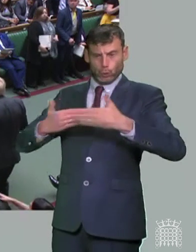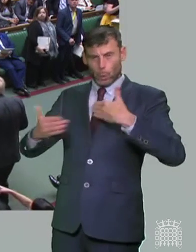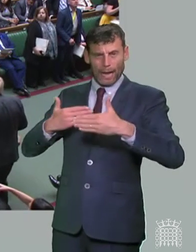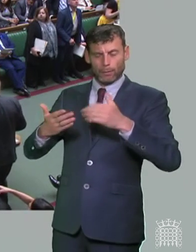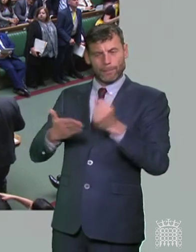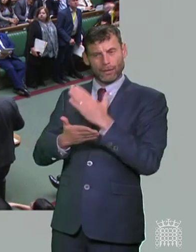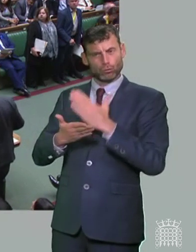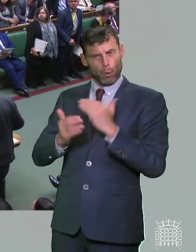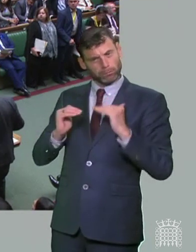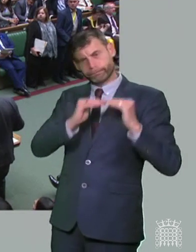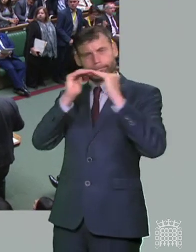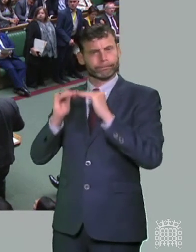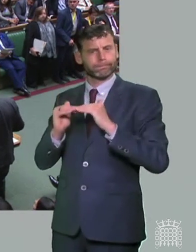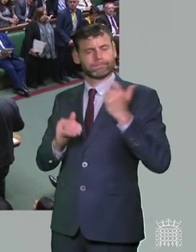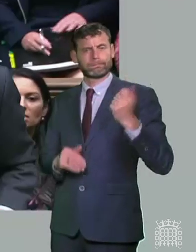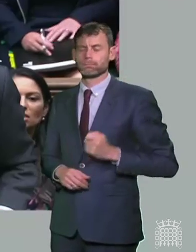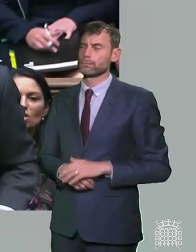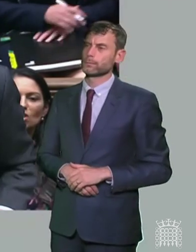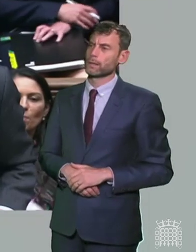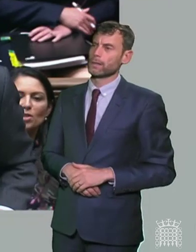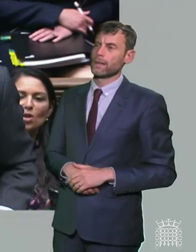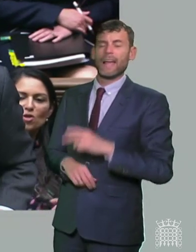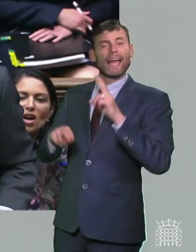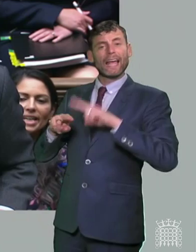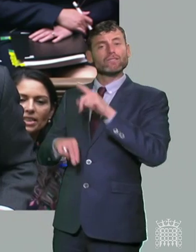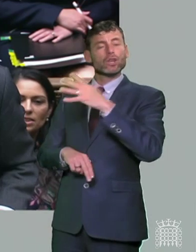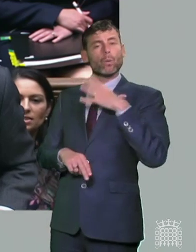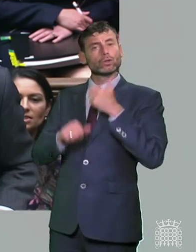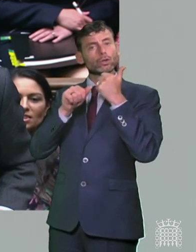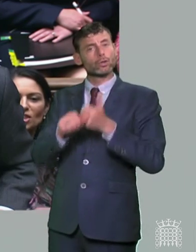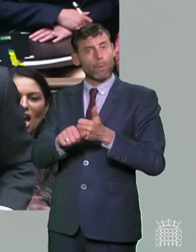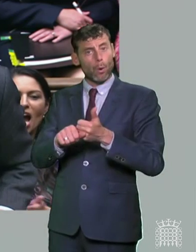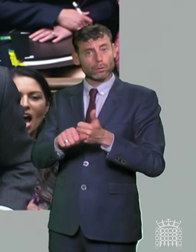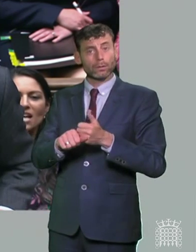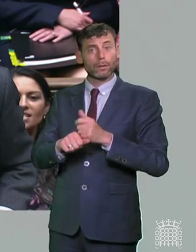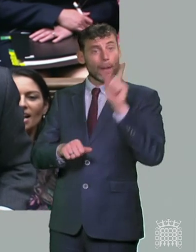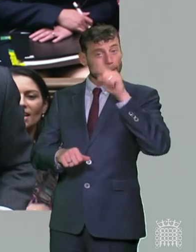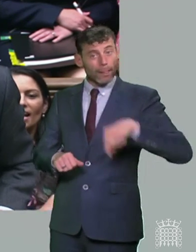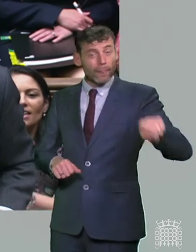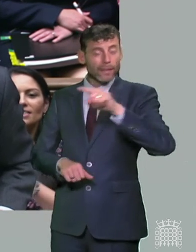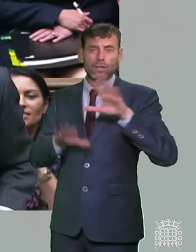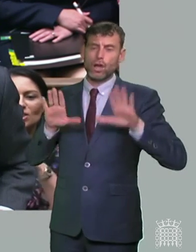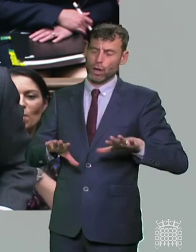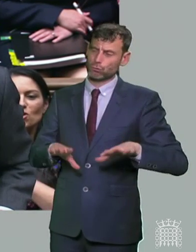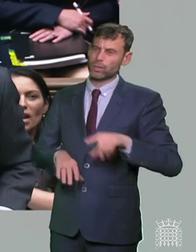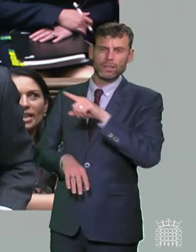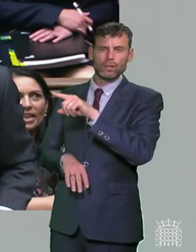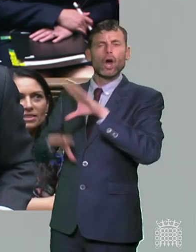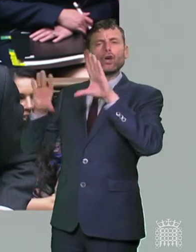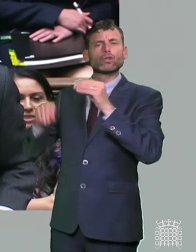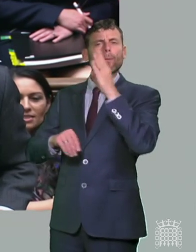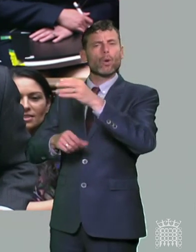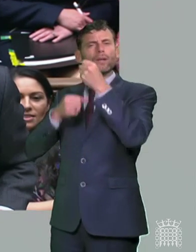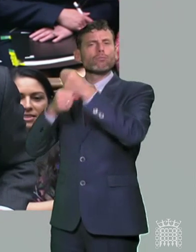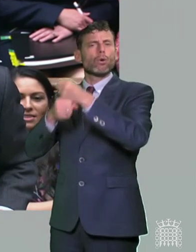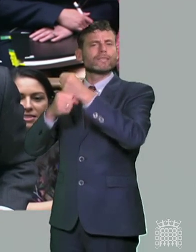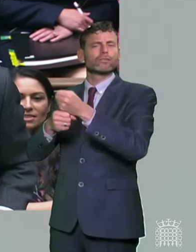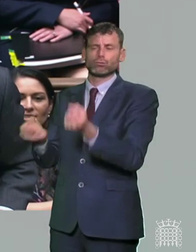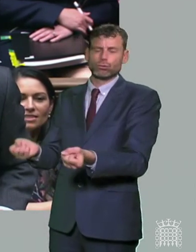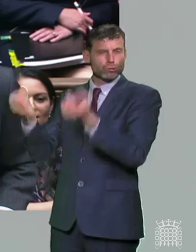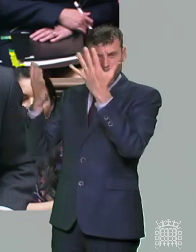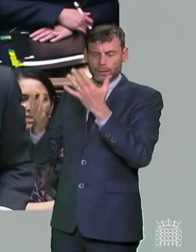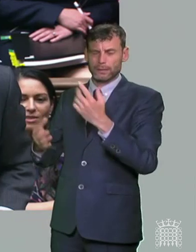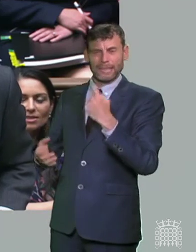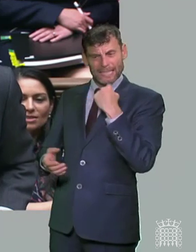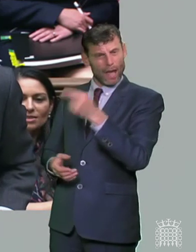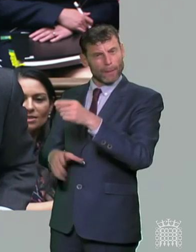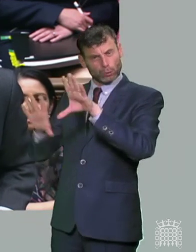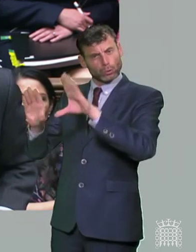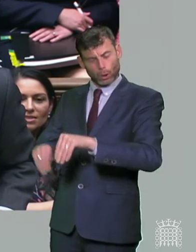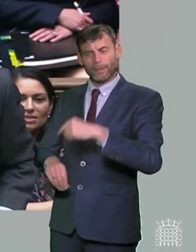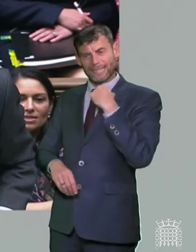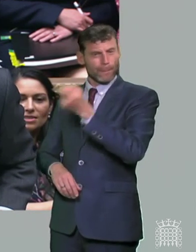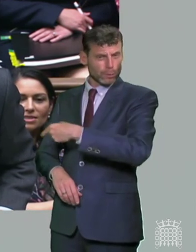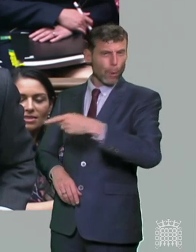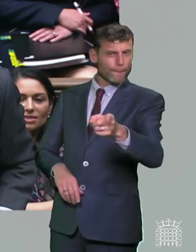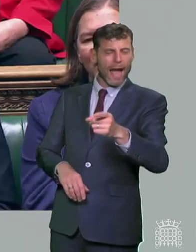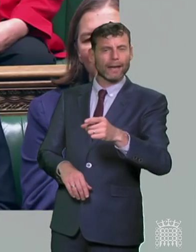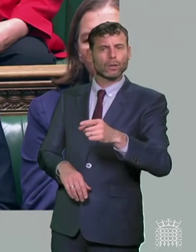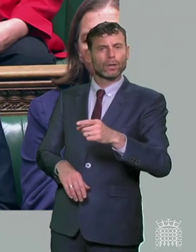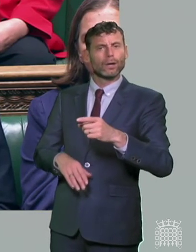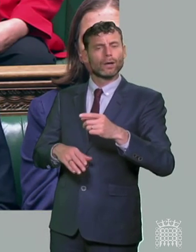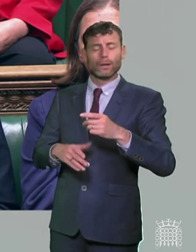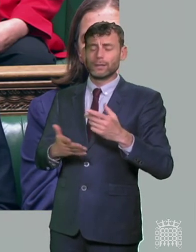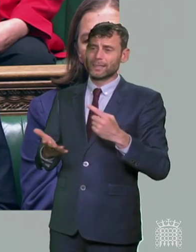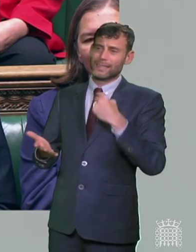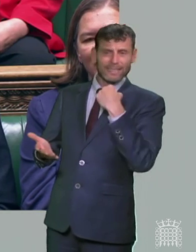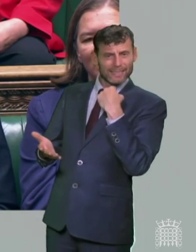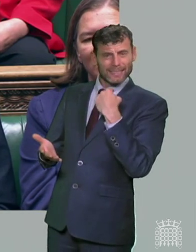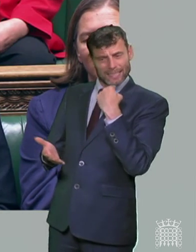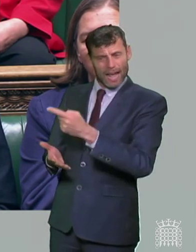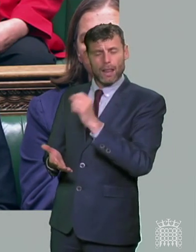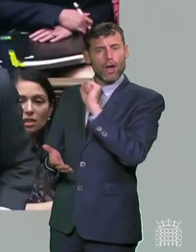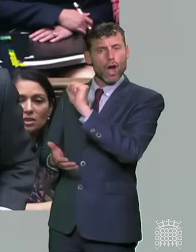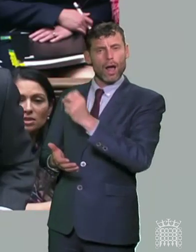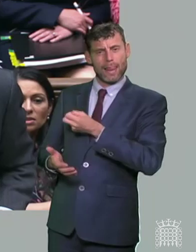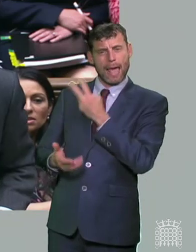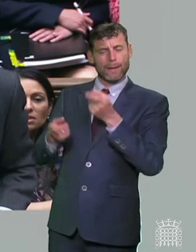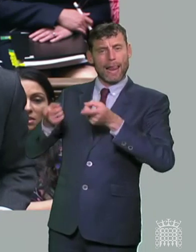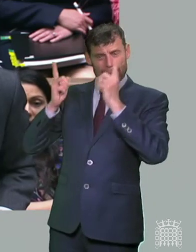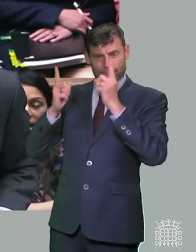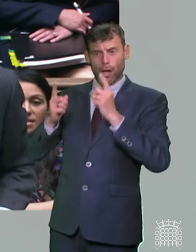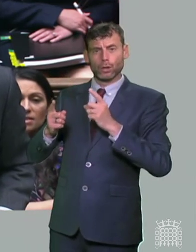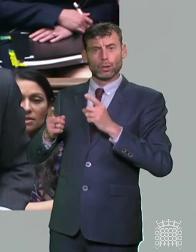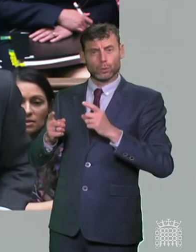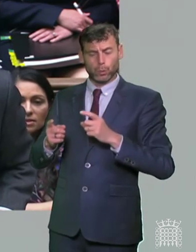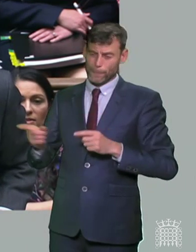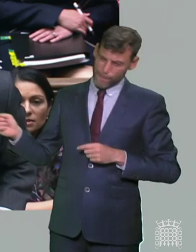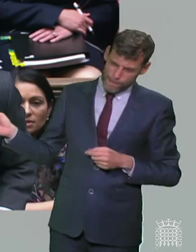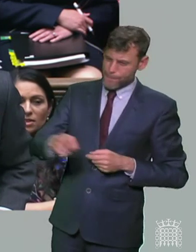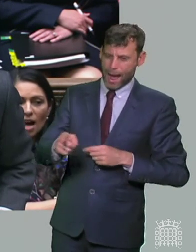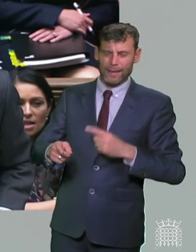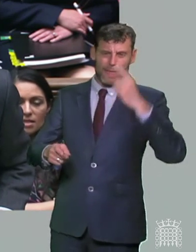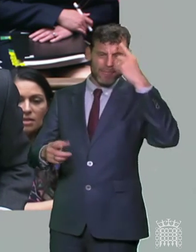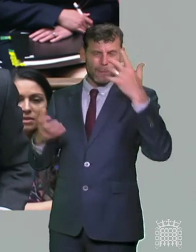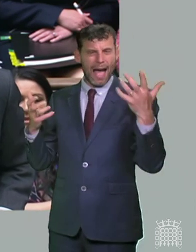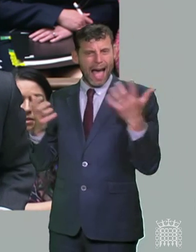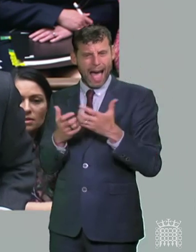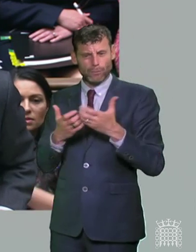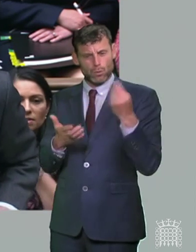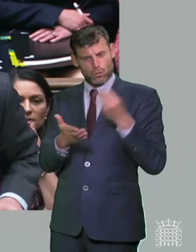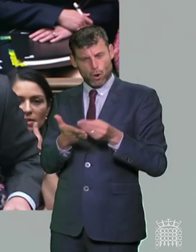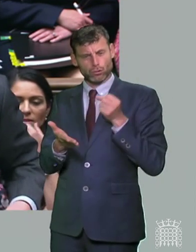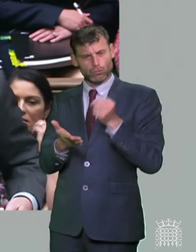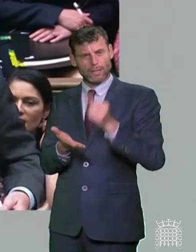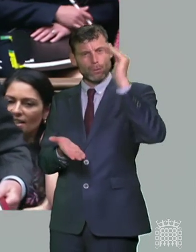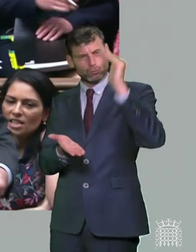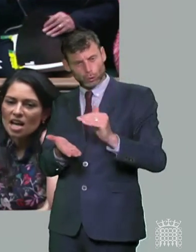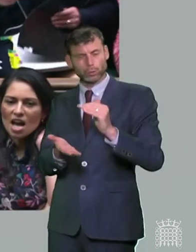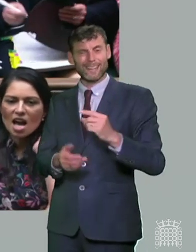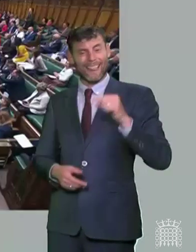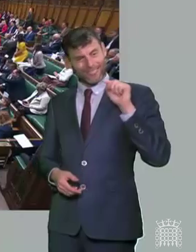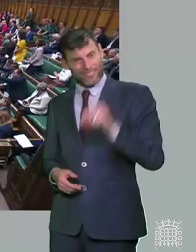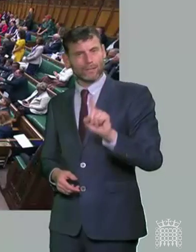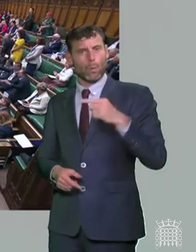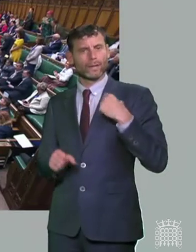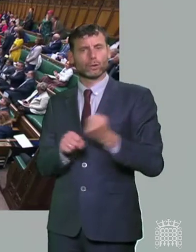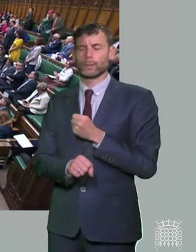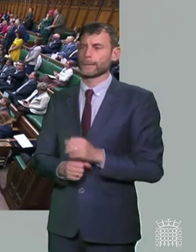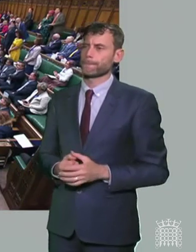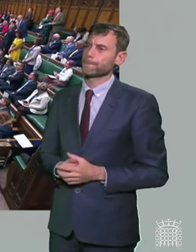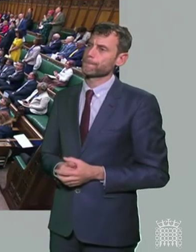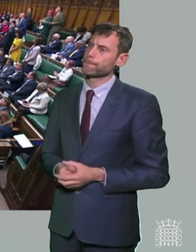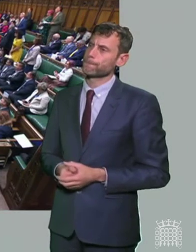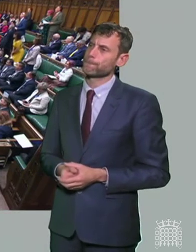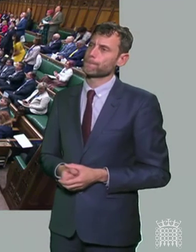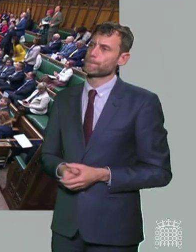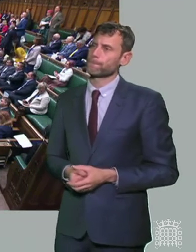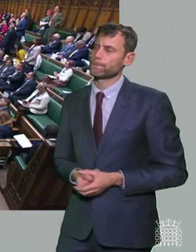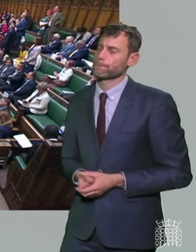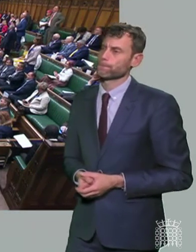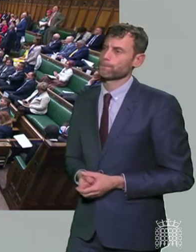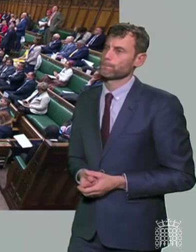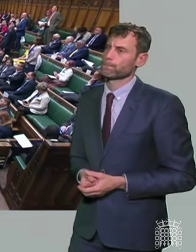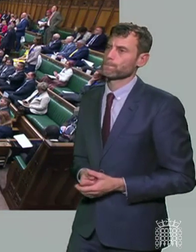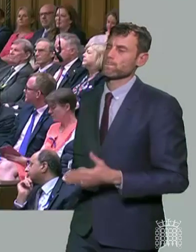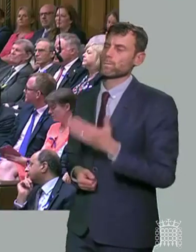If the honourable Lady wants to support the working people of this country, I suggest she gets off the picket line, has a word with her party leader and supports the travelling public of this country, who want to see a reduction in their transport costs, which this Government are delivering.